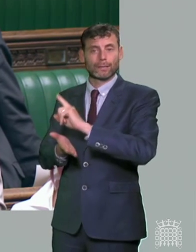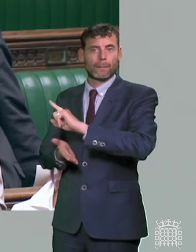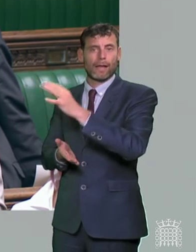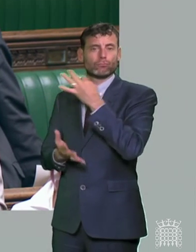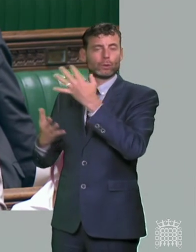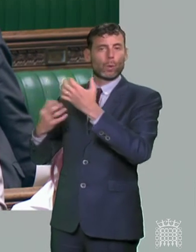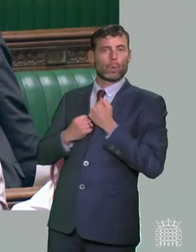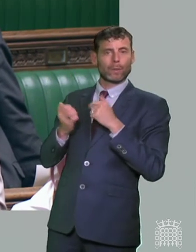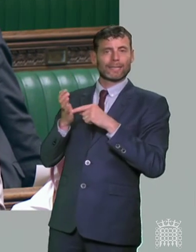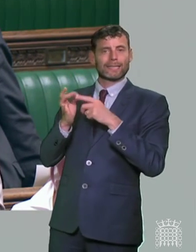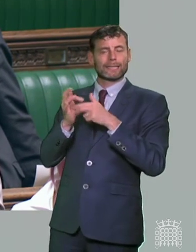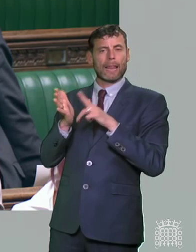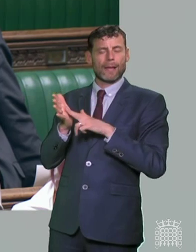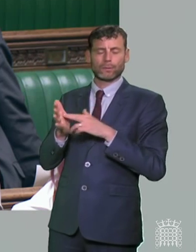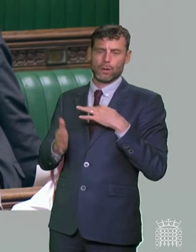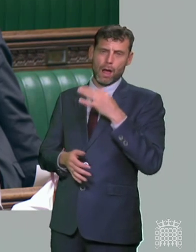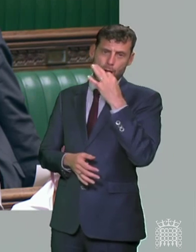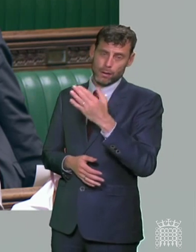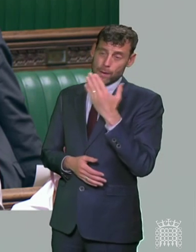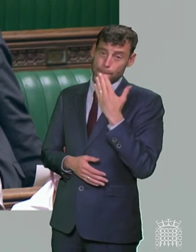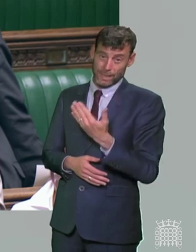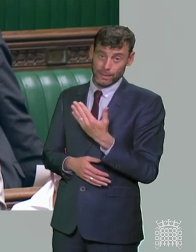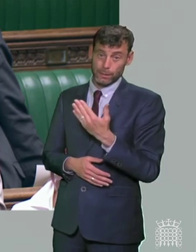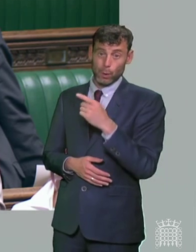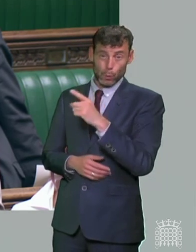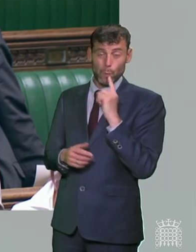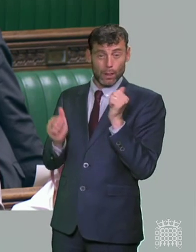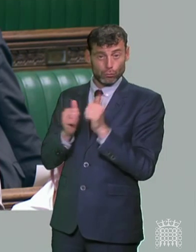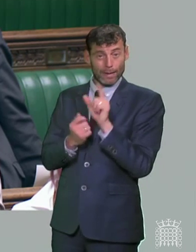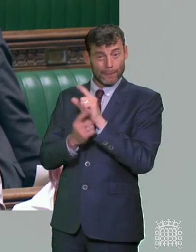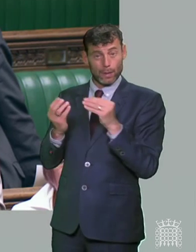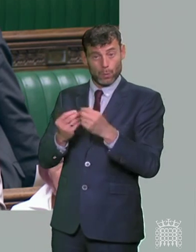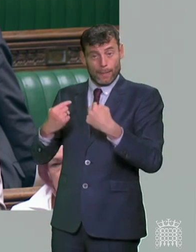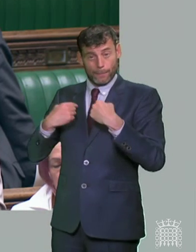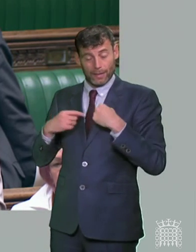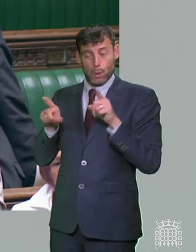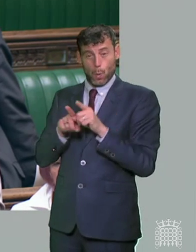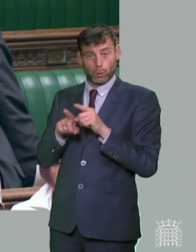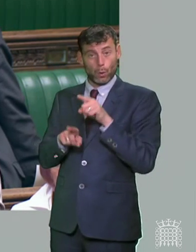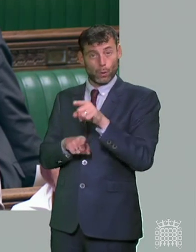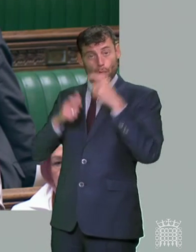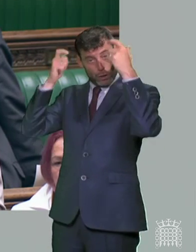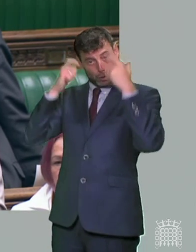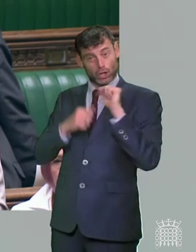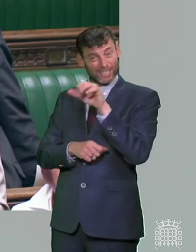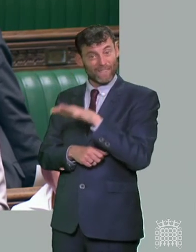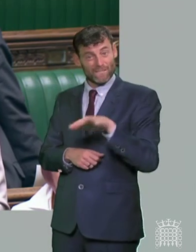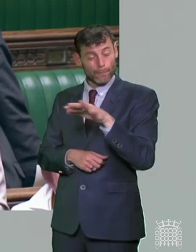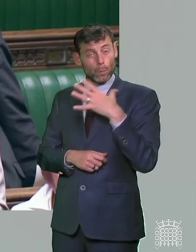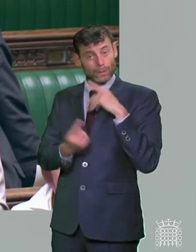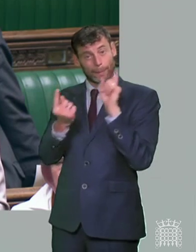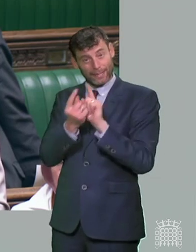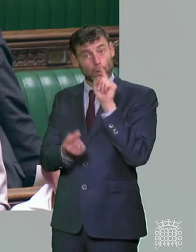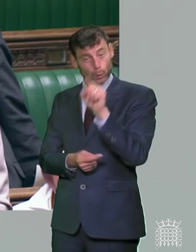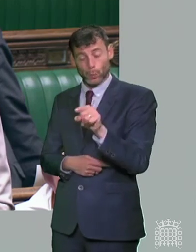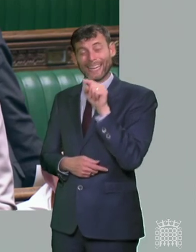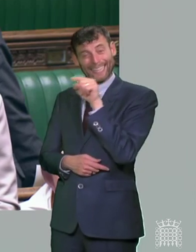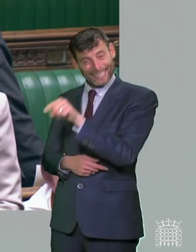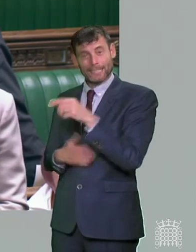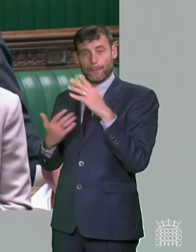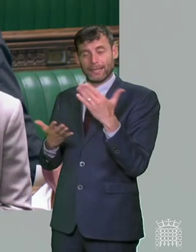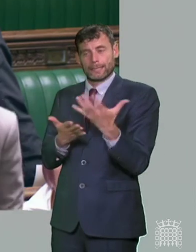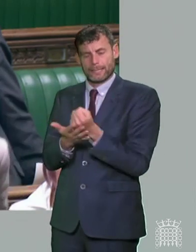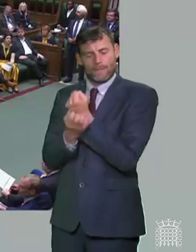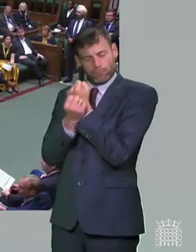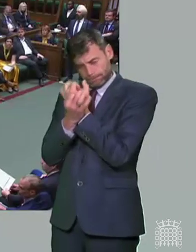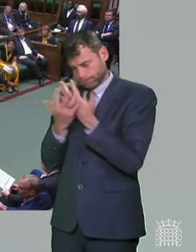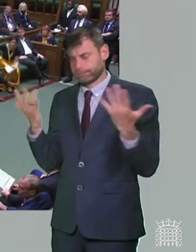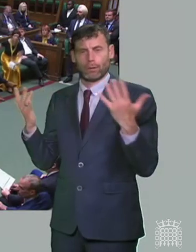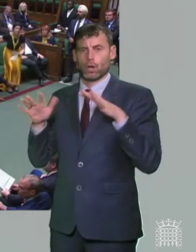Will the Prime Minister meet me and the former judge’s family to see how we can save the life of a man who I have no doubt has helped to save hundreds of British lives?